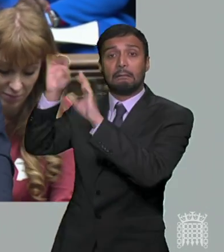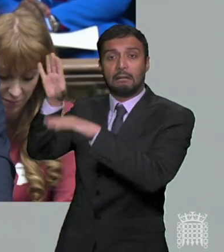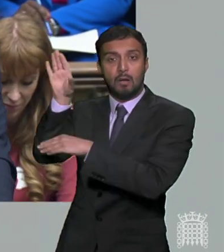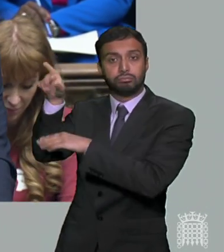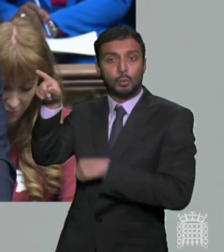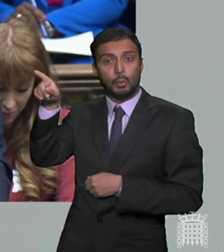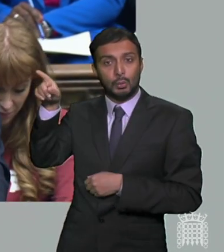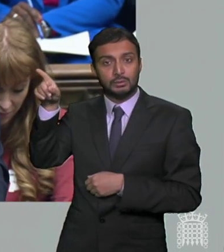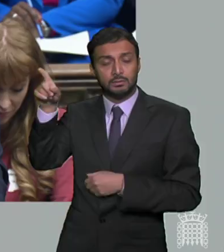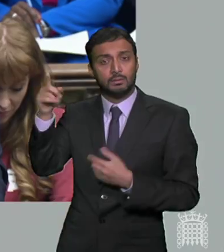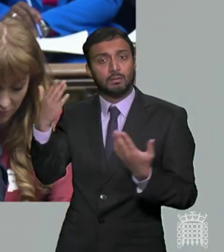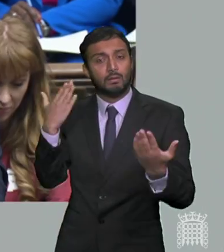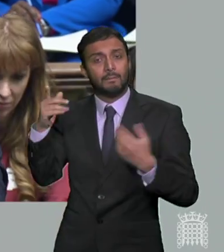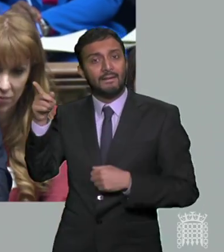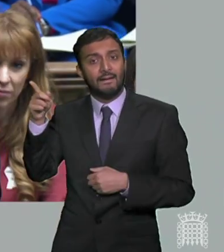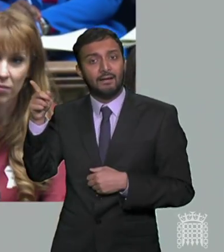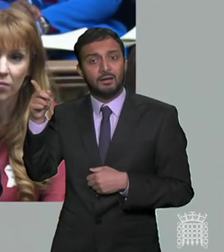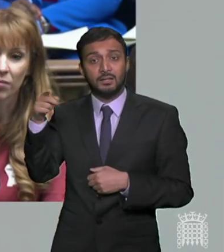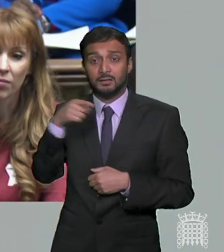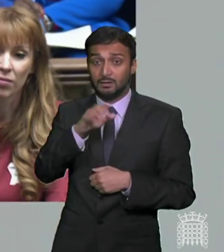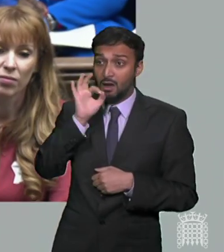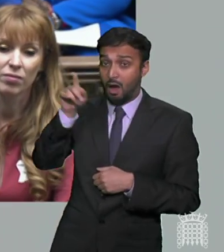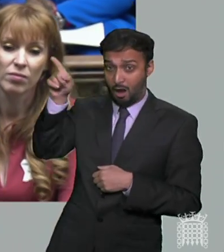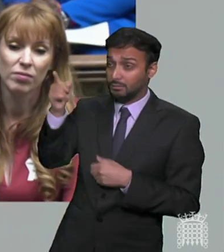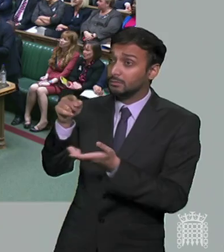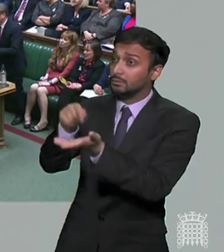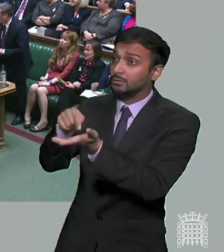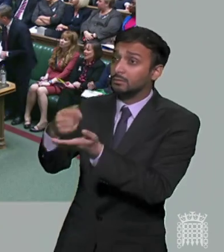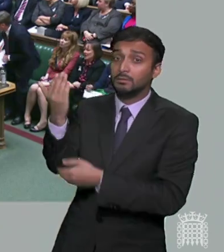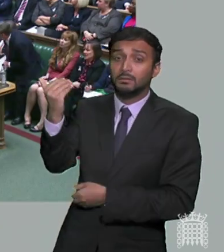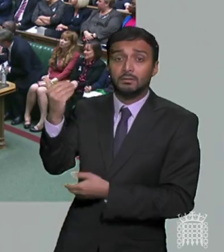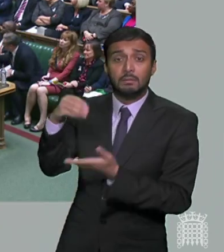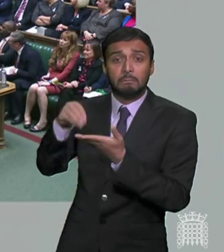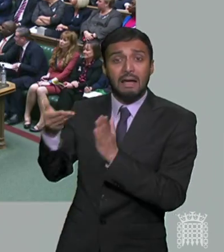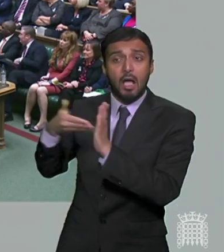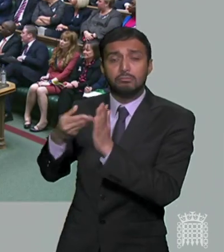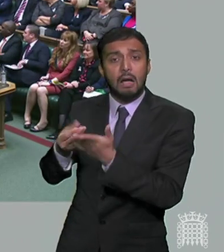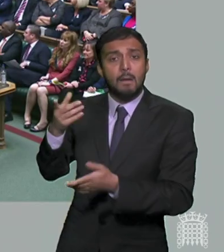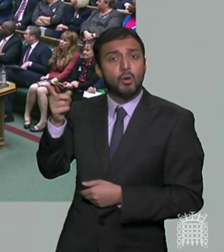How much more has he asked them to pay?